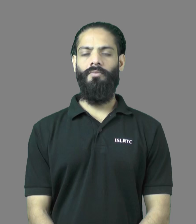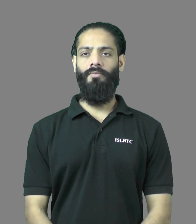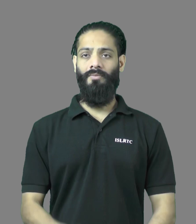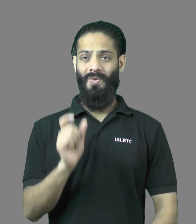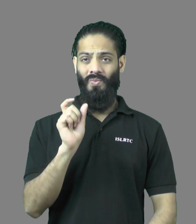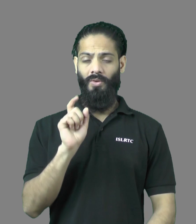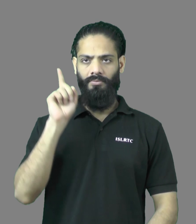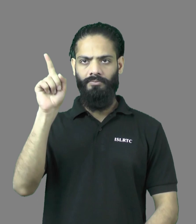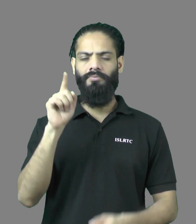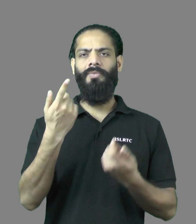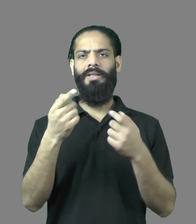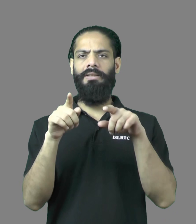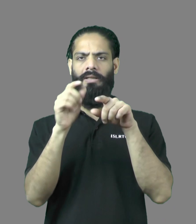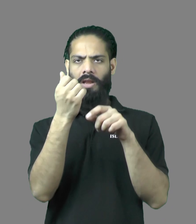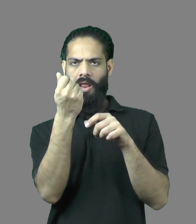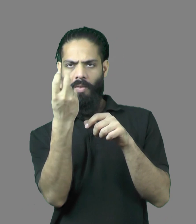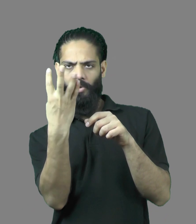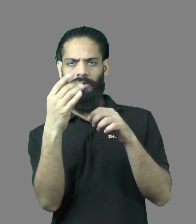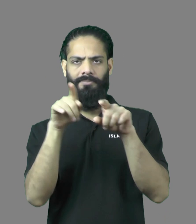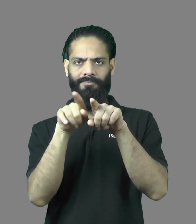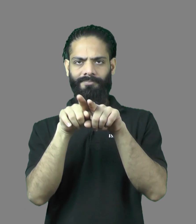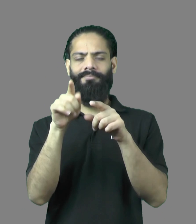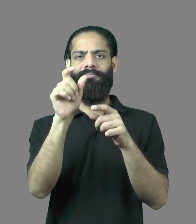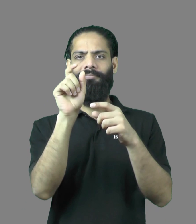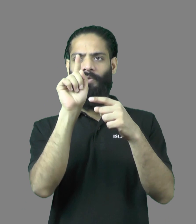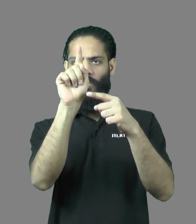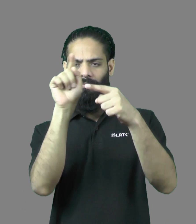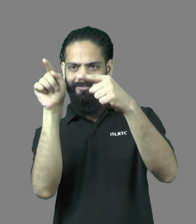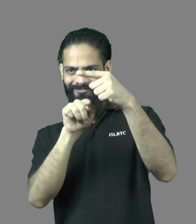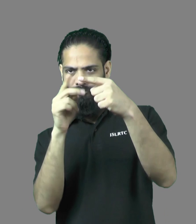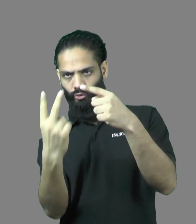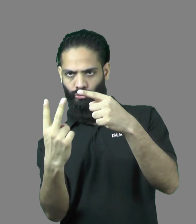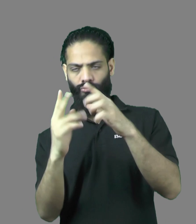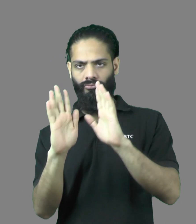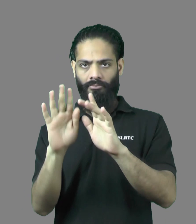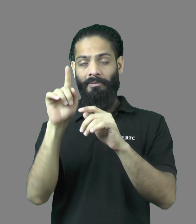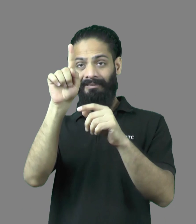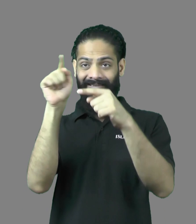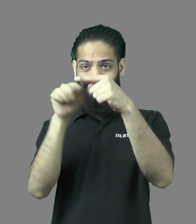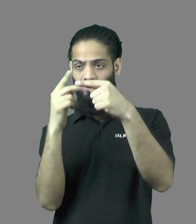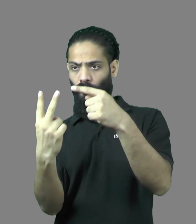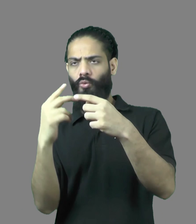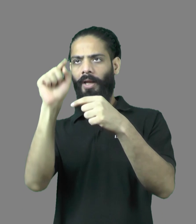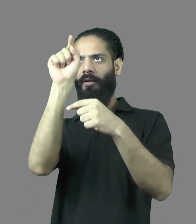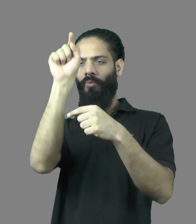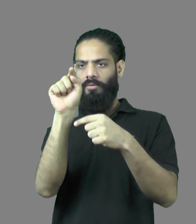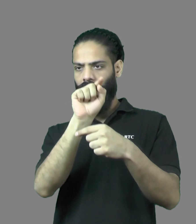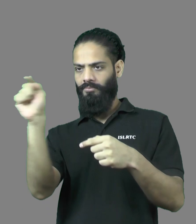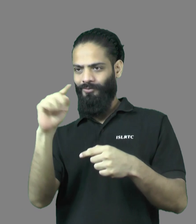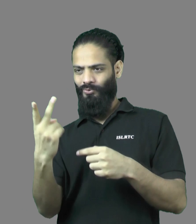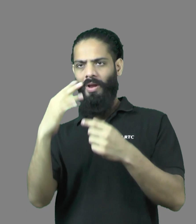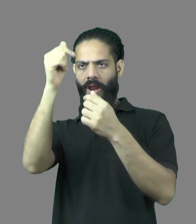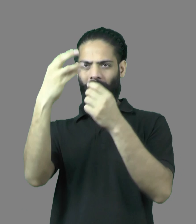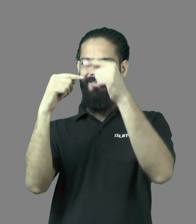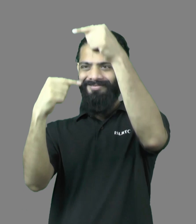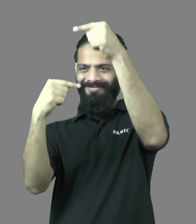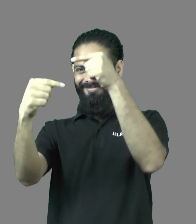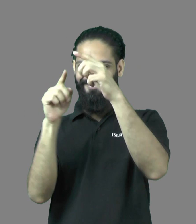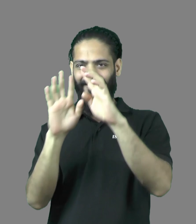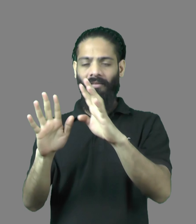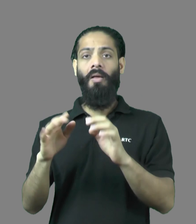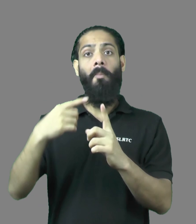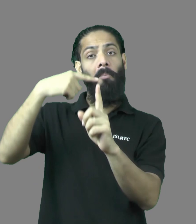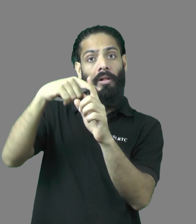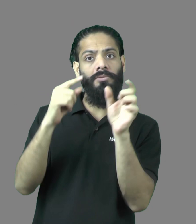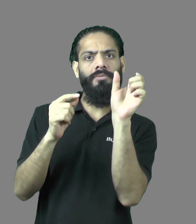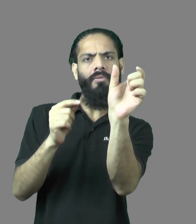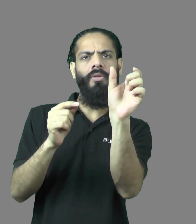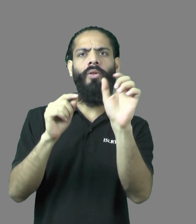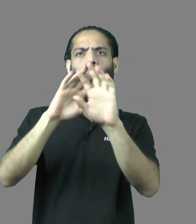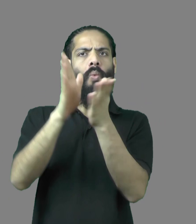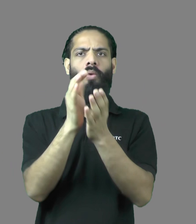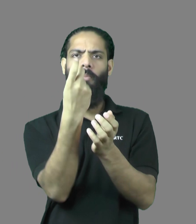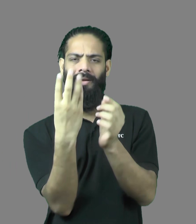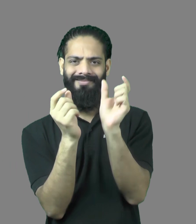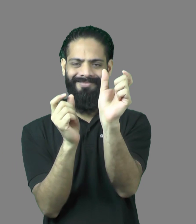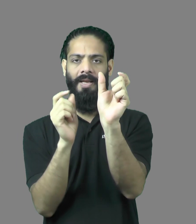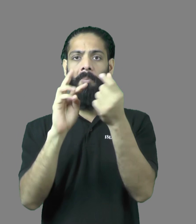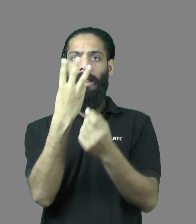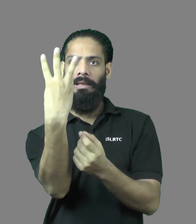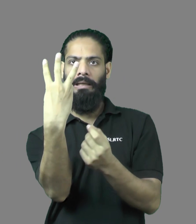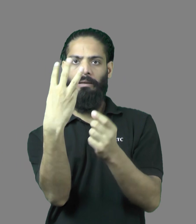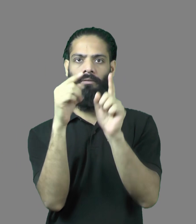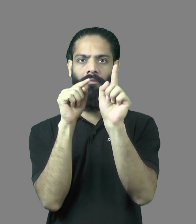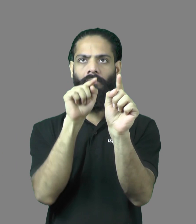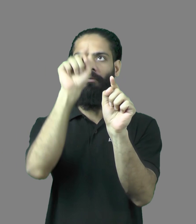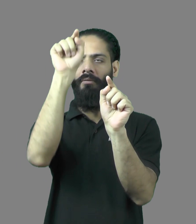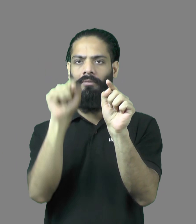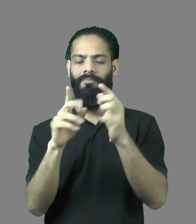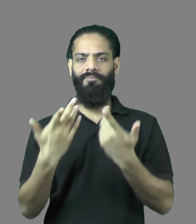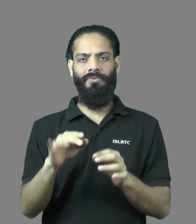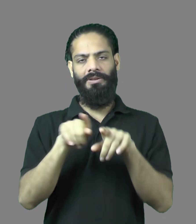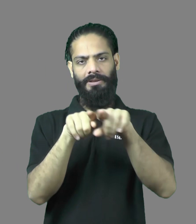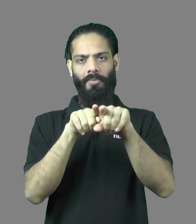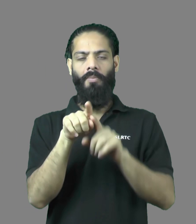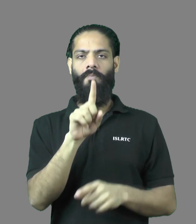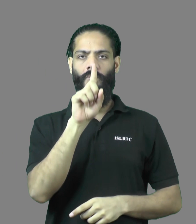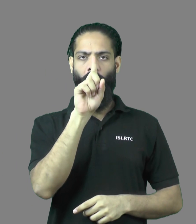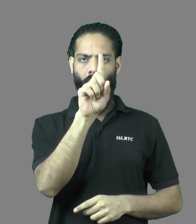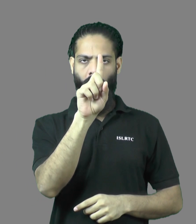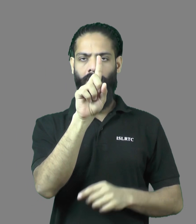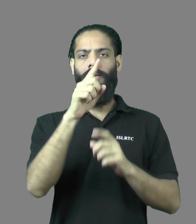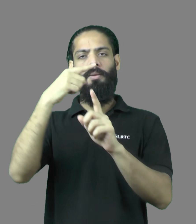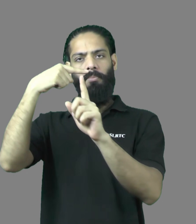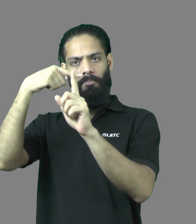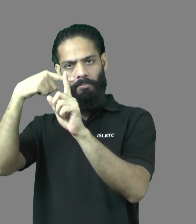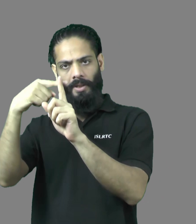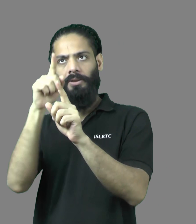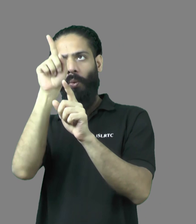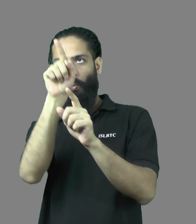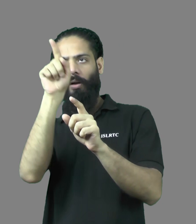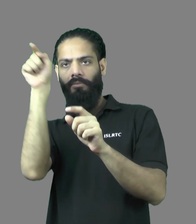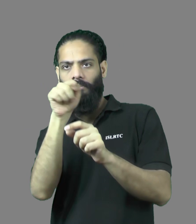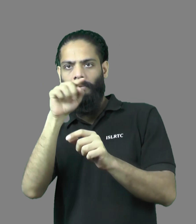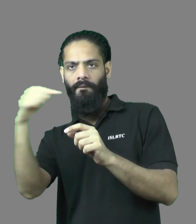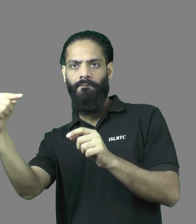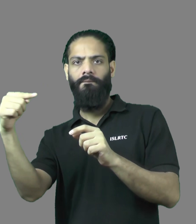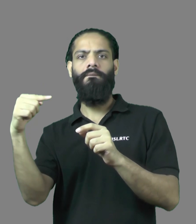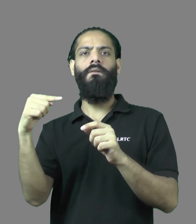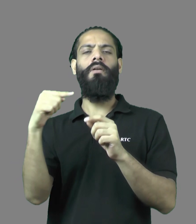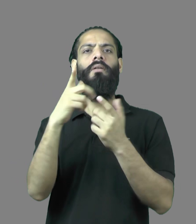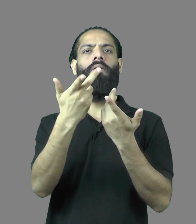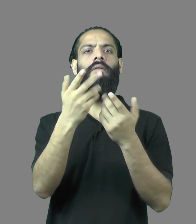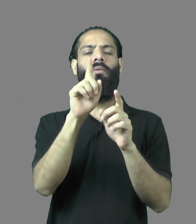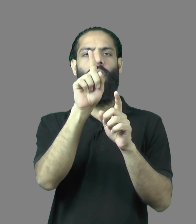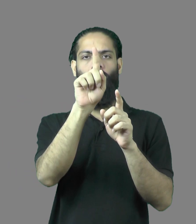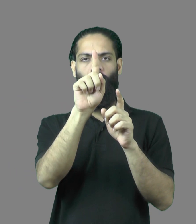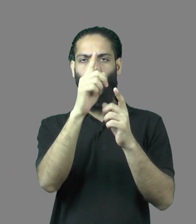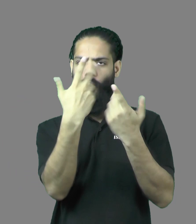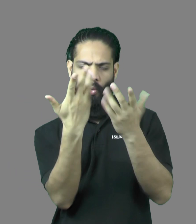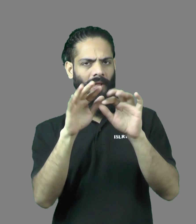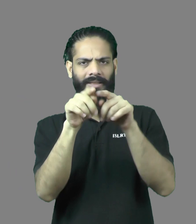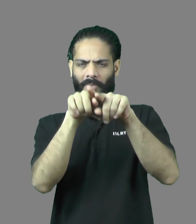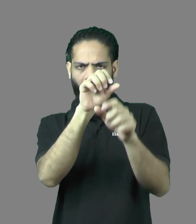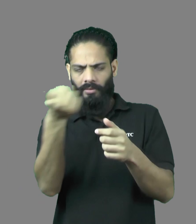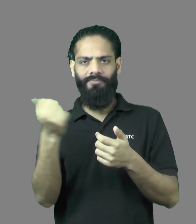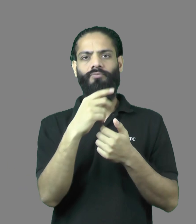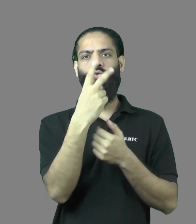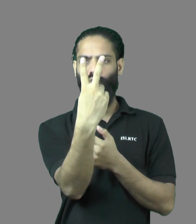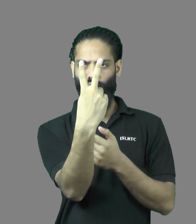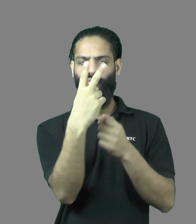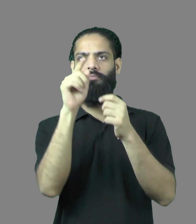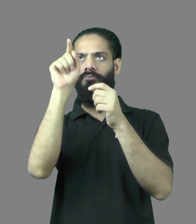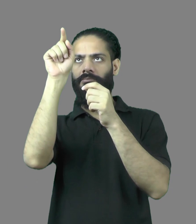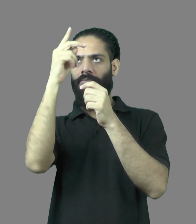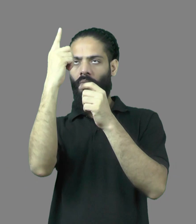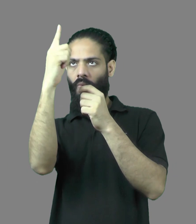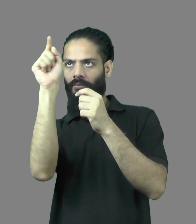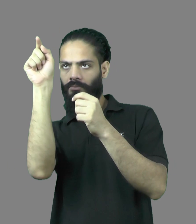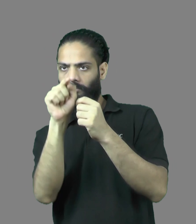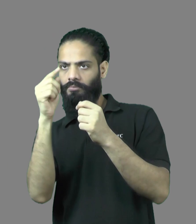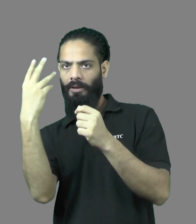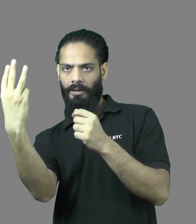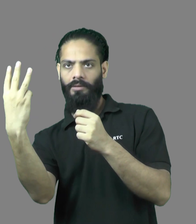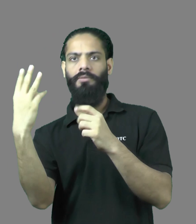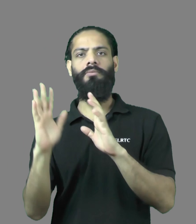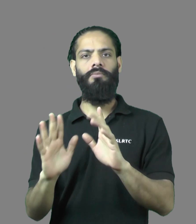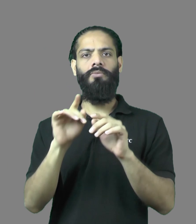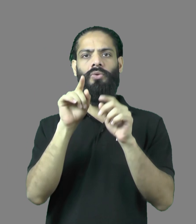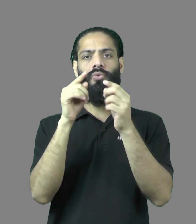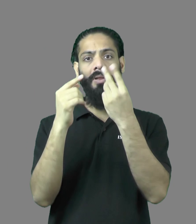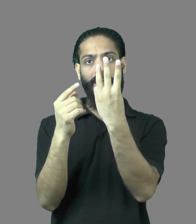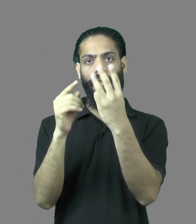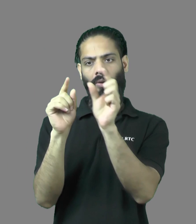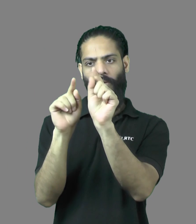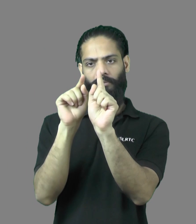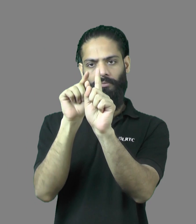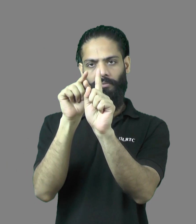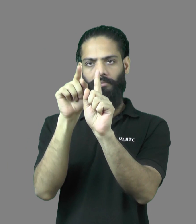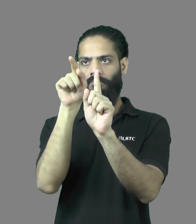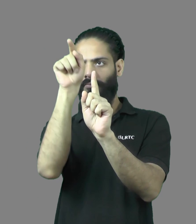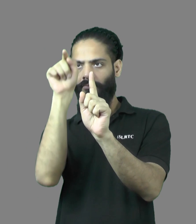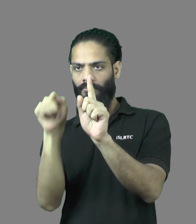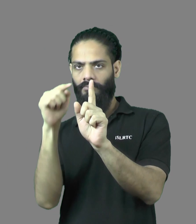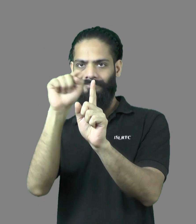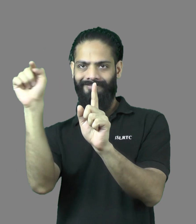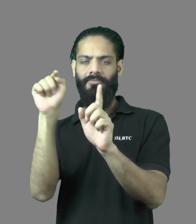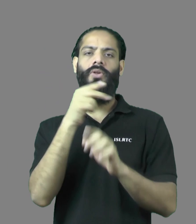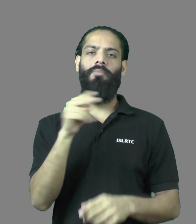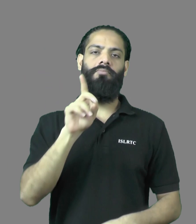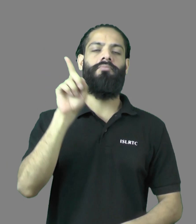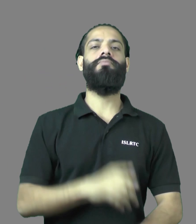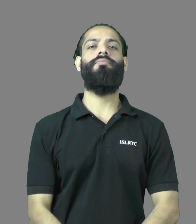Mixed Fraction